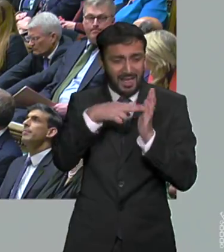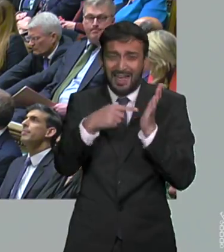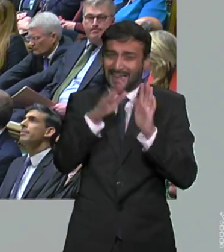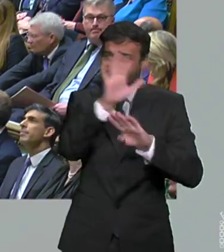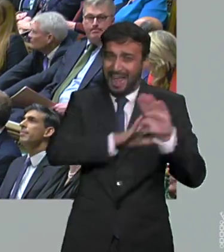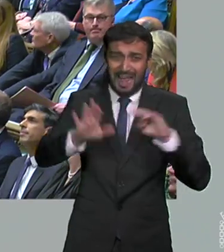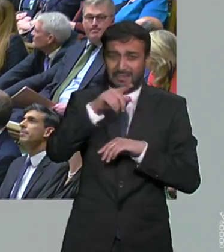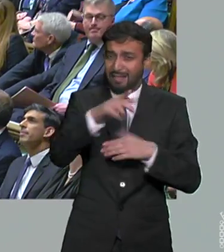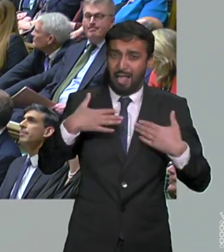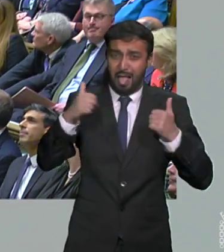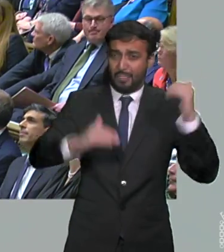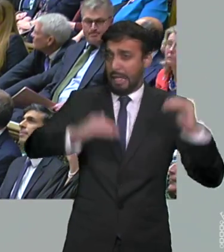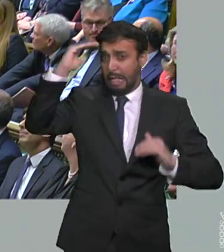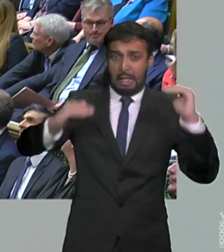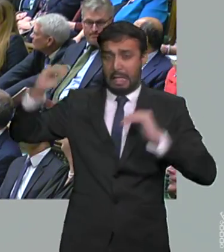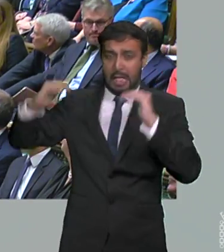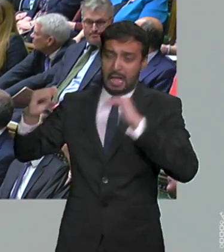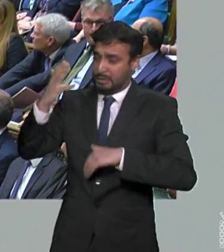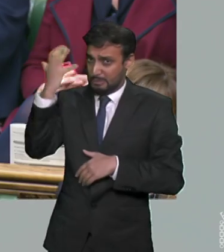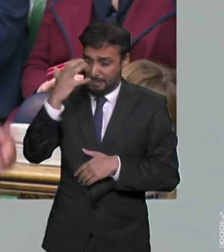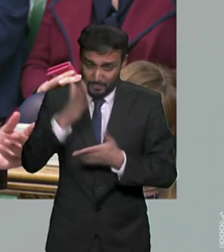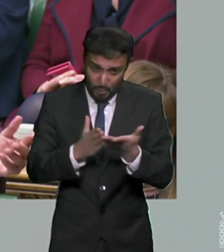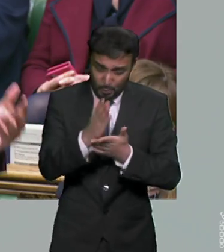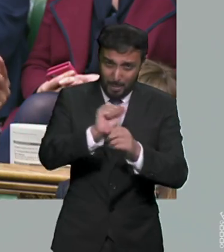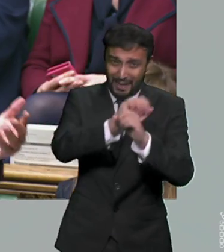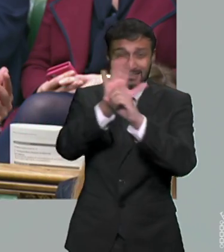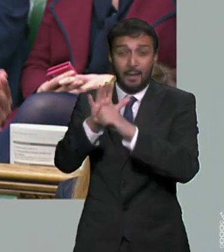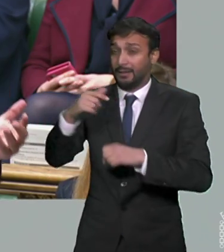Medway was one of the hardest-hit areas during covid-19.